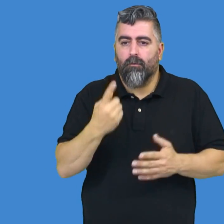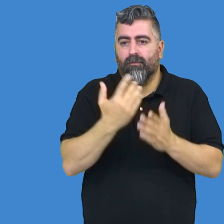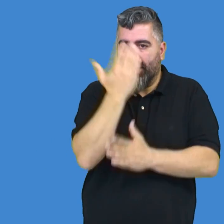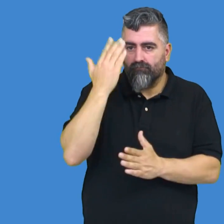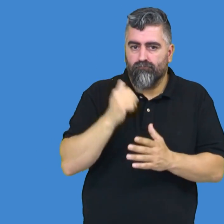día